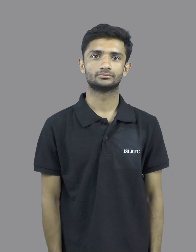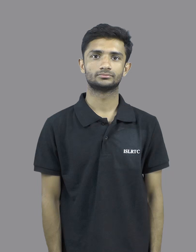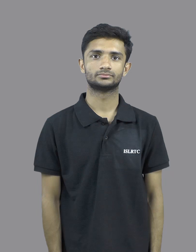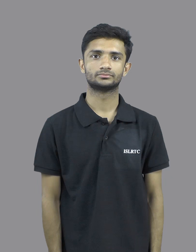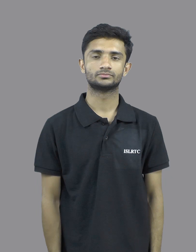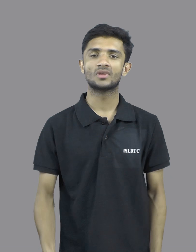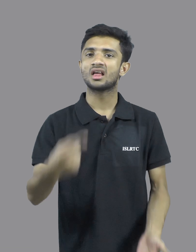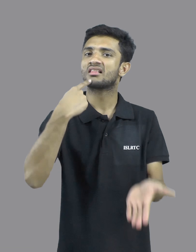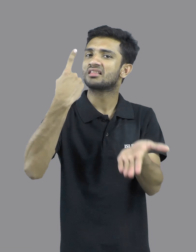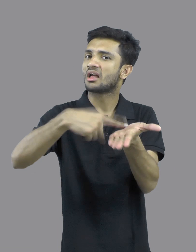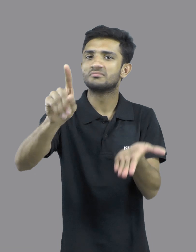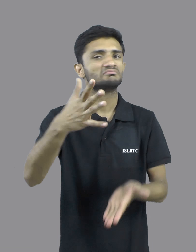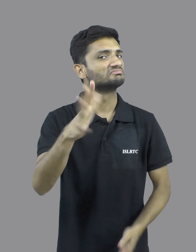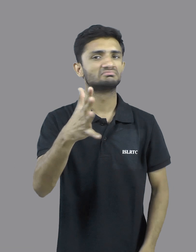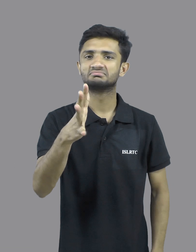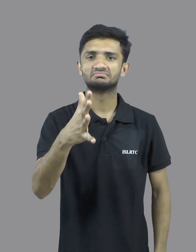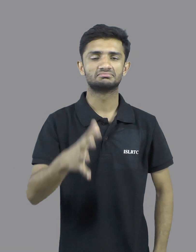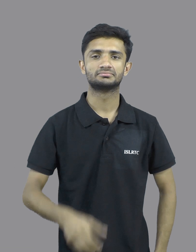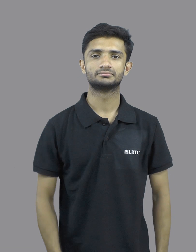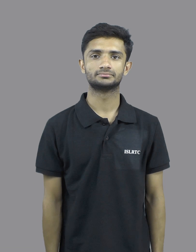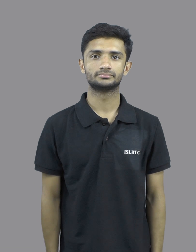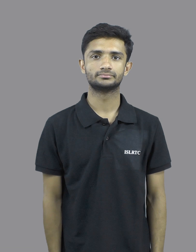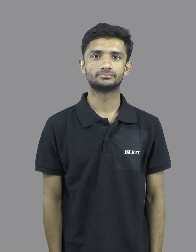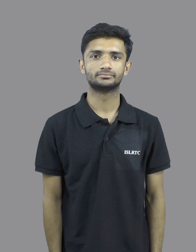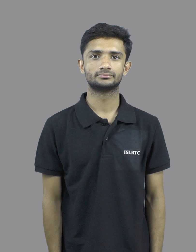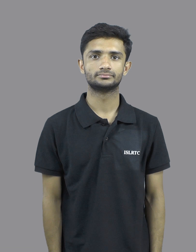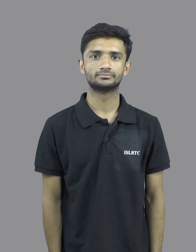Illegal Unlawful